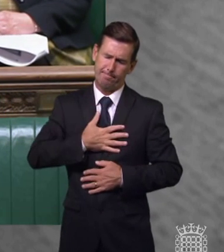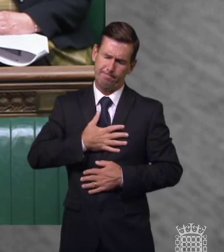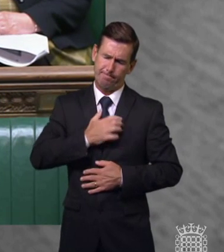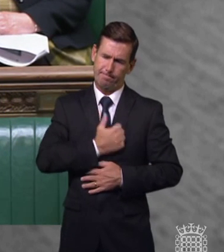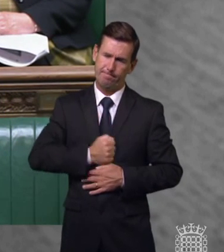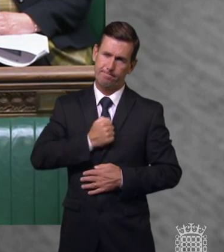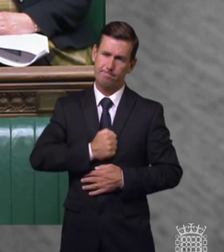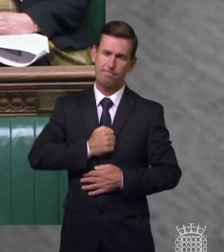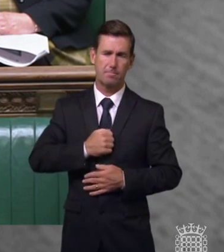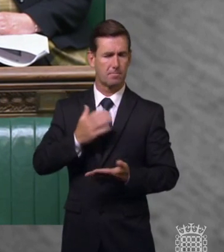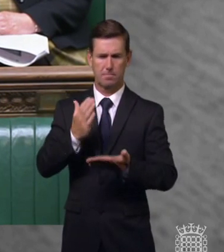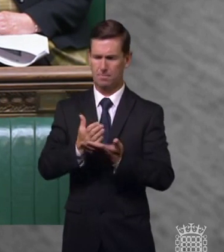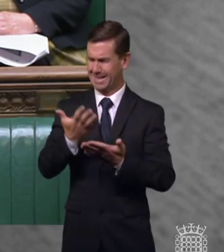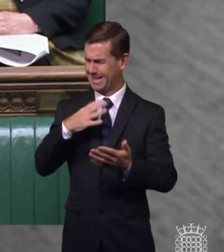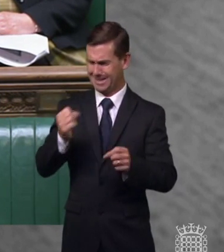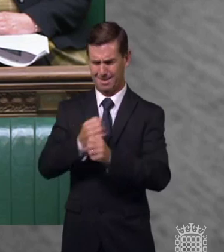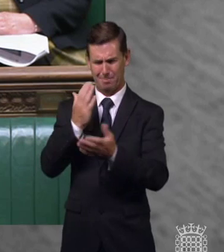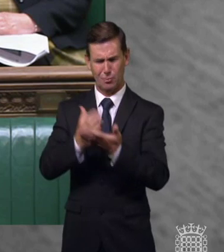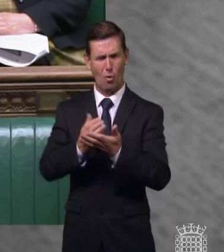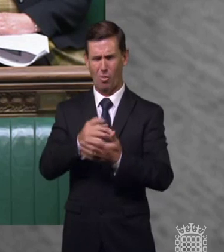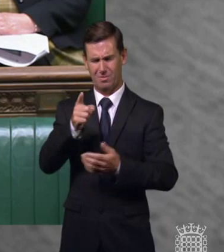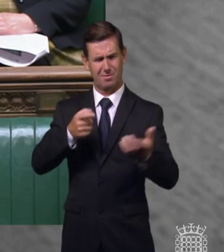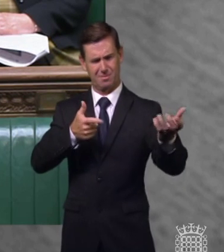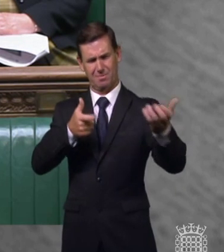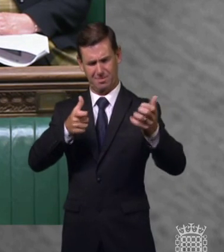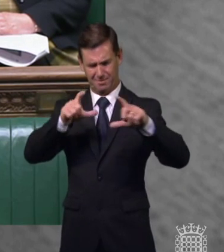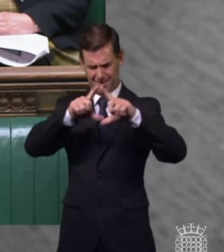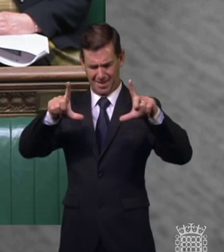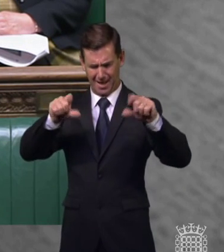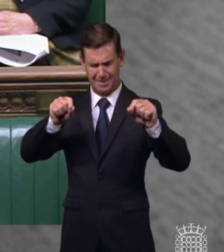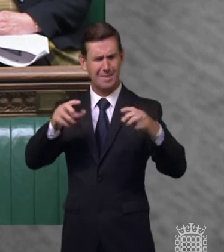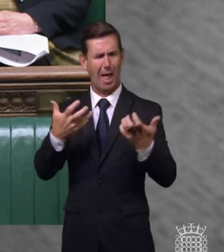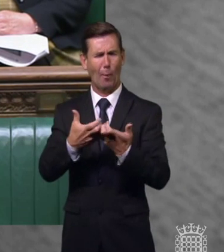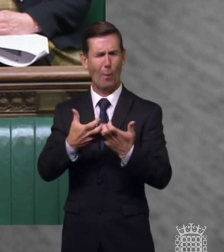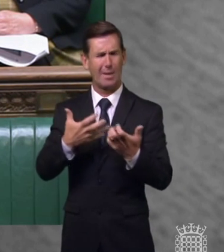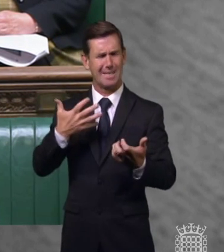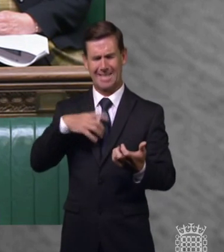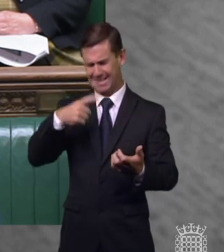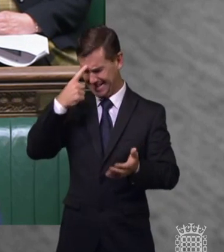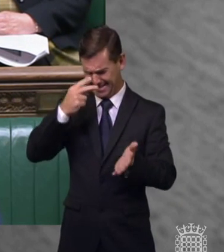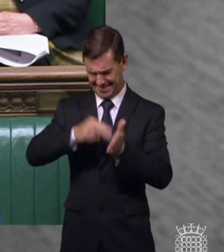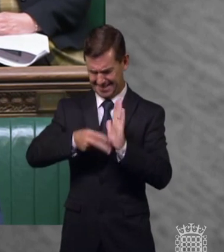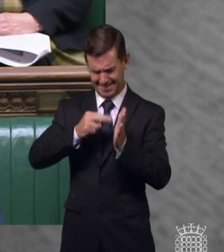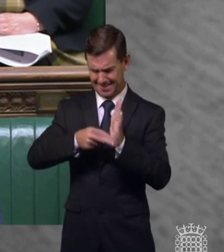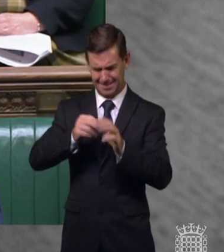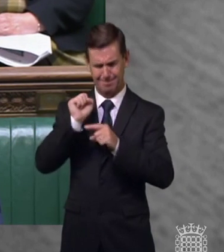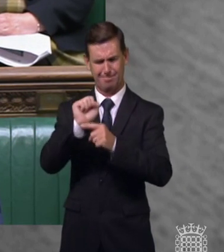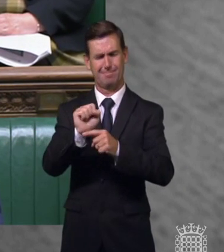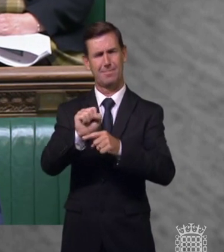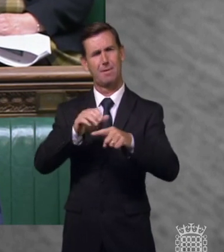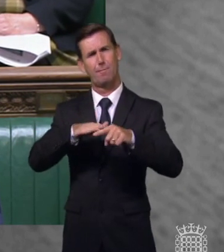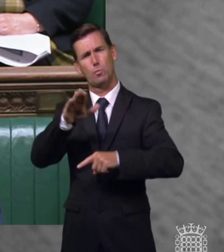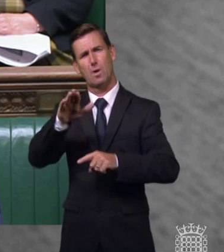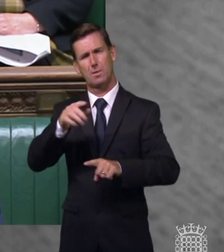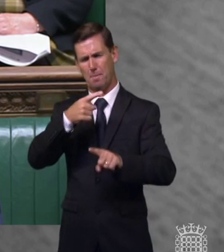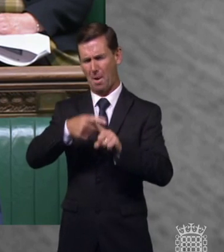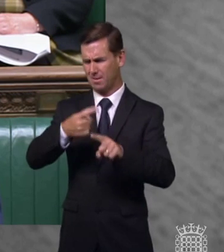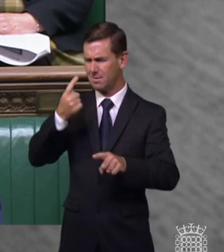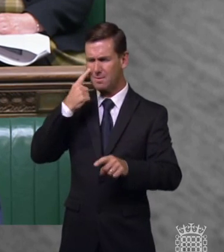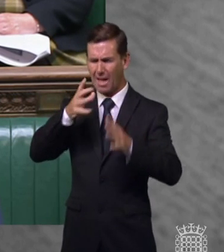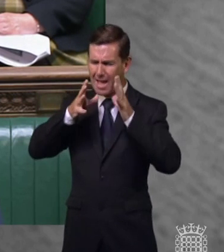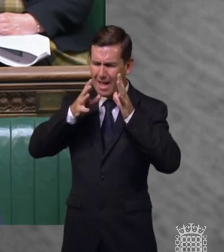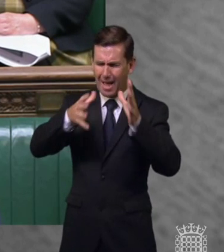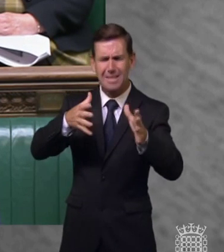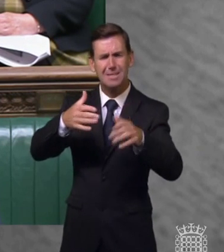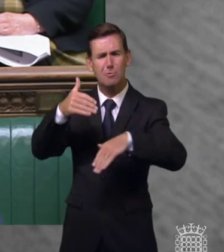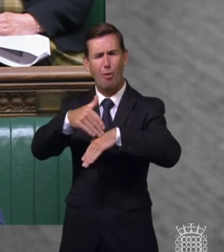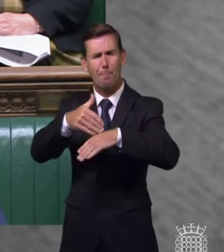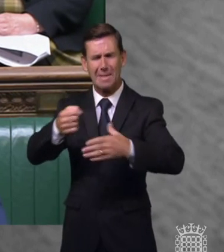We must resolve to ensure that firearms do not get into the hands of dangerous people, and finally get to grips with the way that hate thrives on the internet.